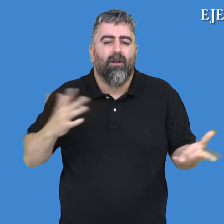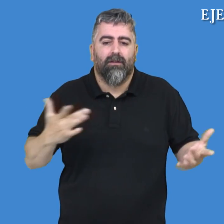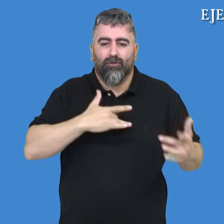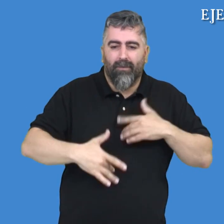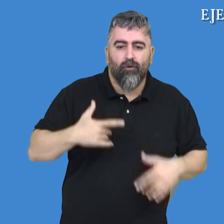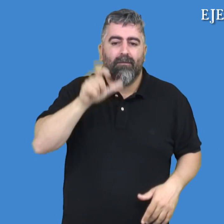síntoma